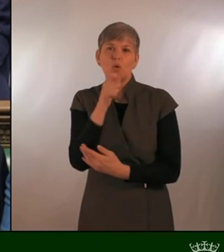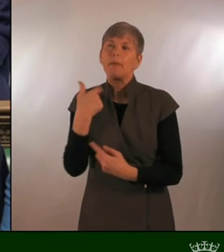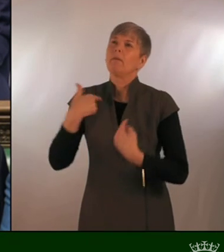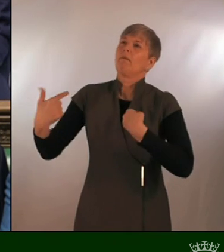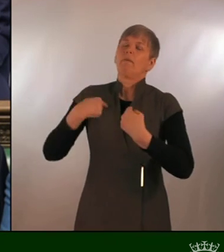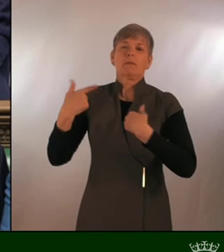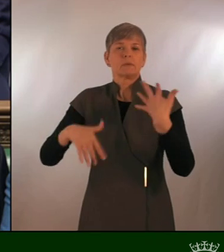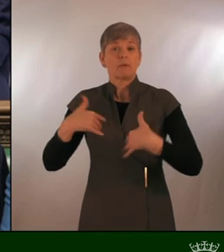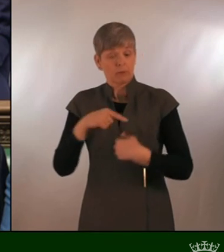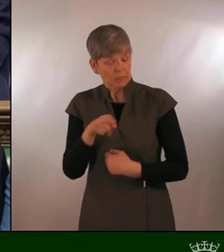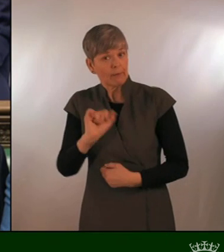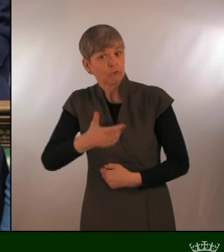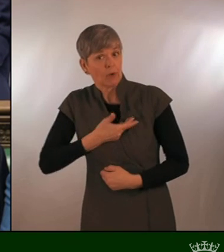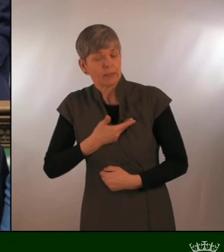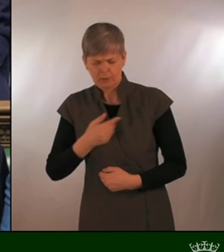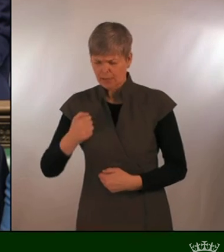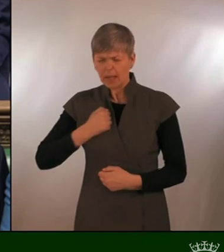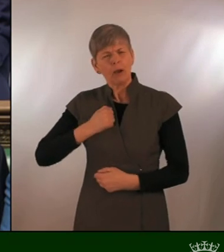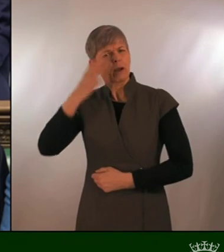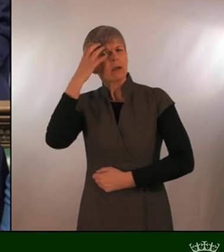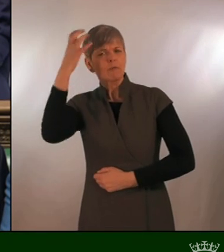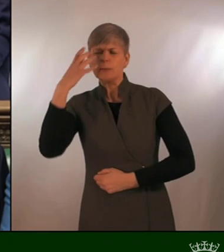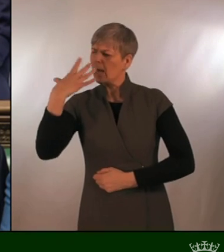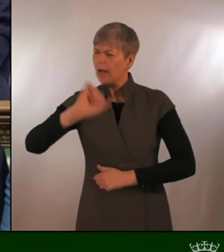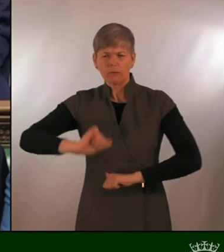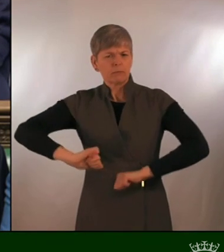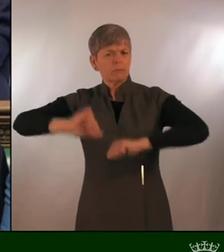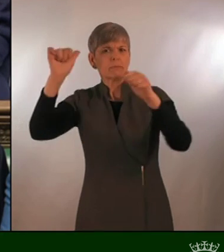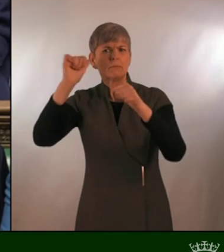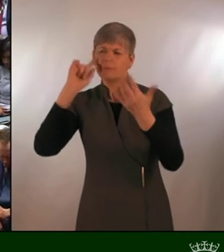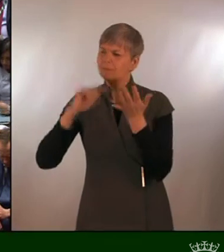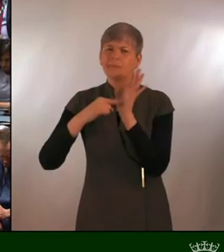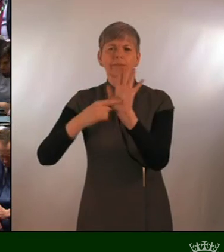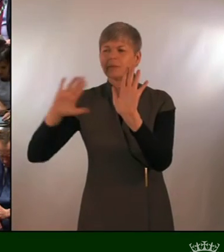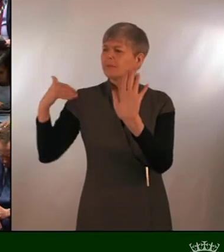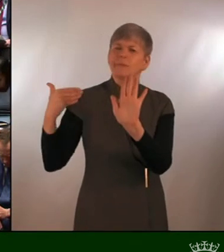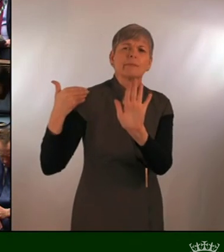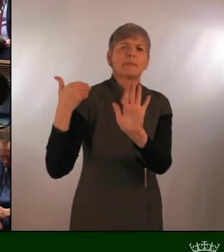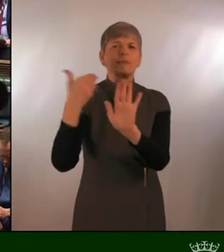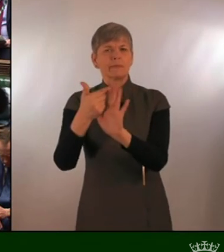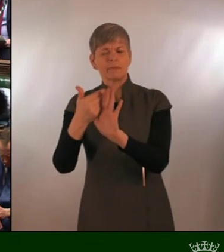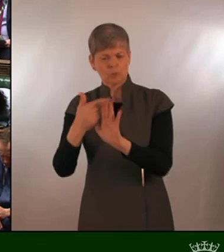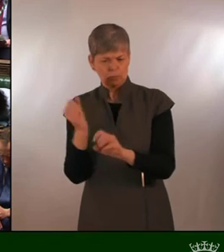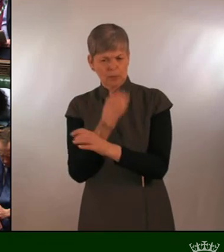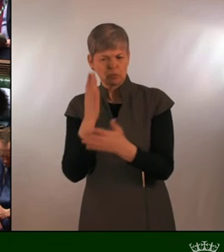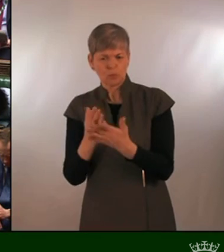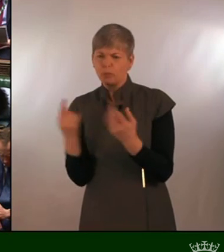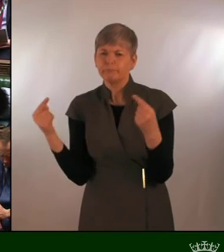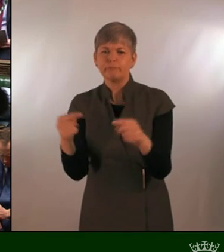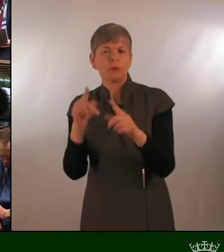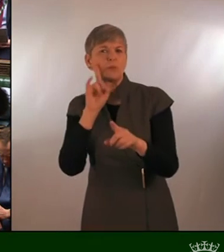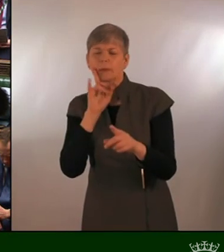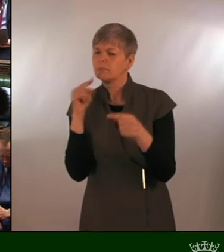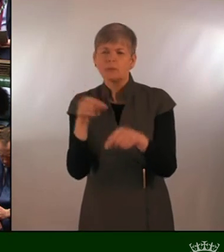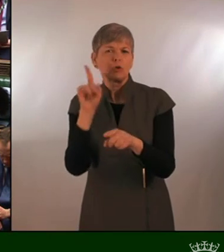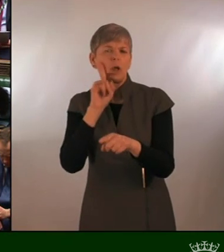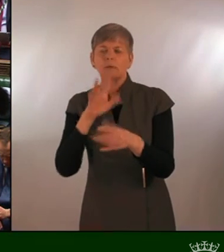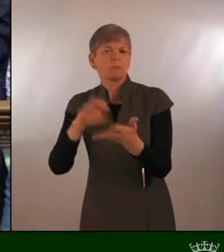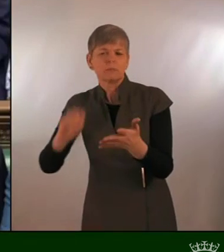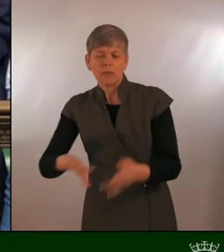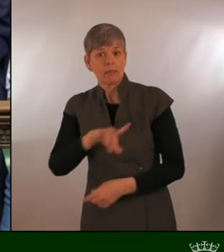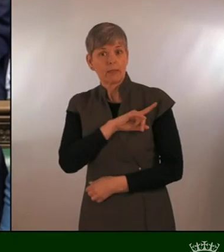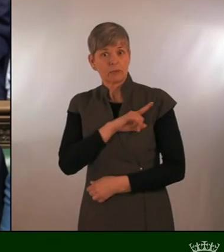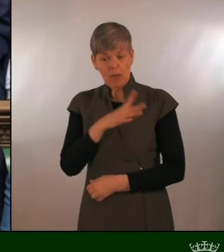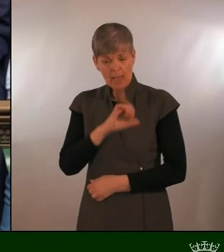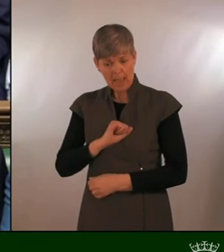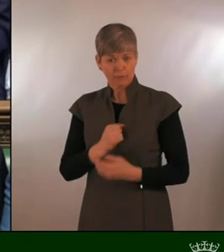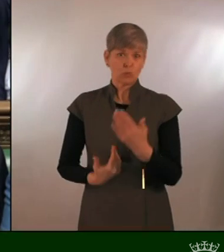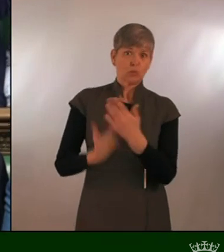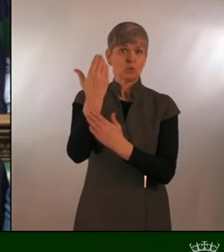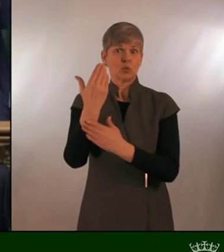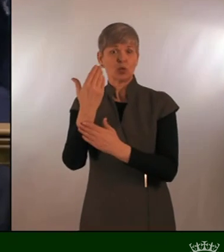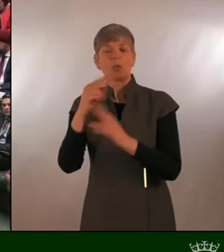The Government have an outstanding record in tackling violence against women and girls, and that is why we are taking forward in this Parliament our landmark Domestic Abuse Bill.